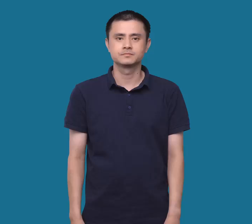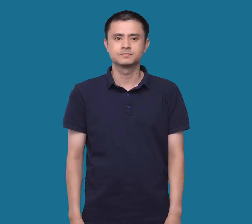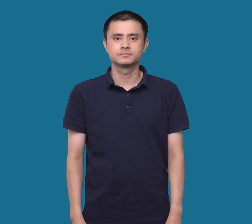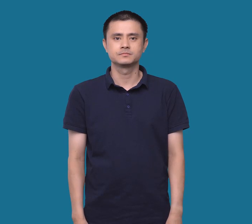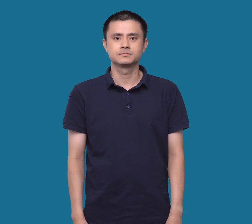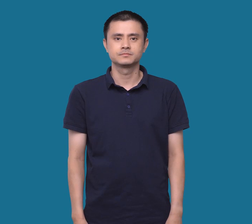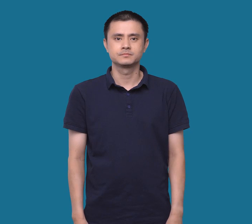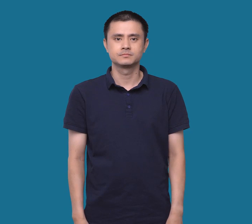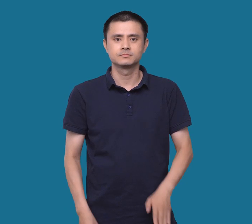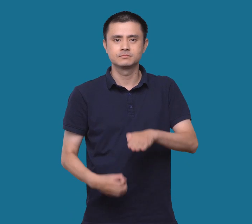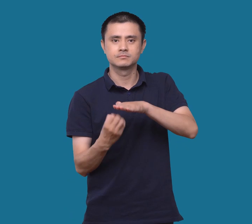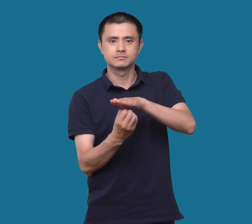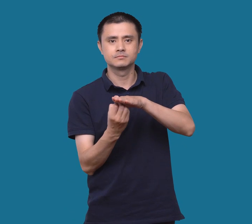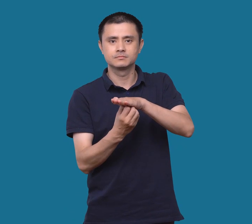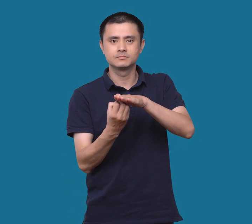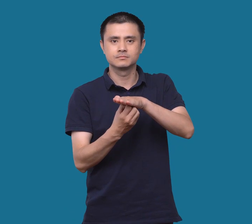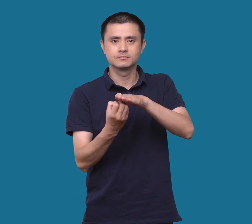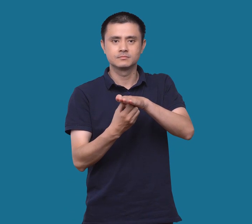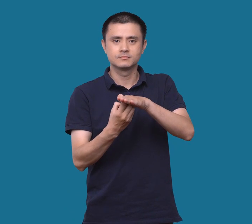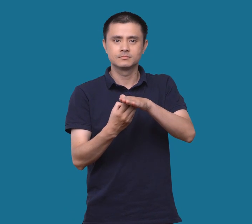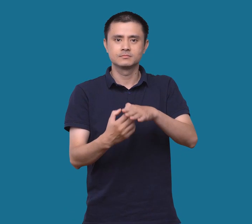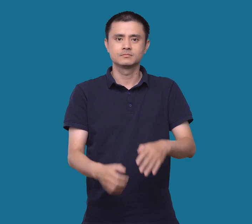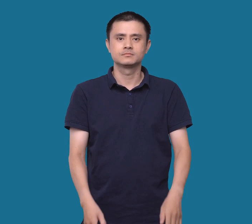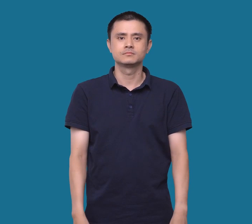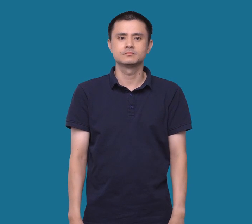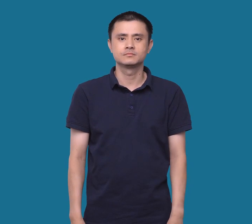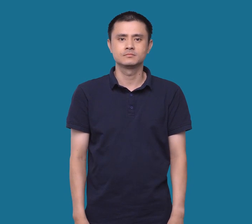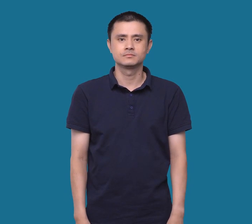chân đất